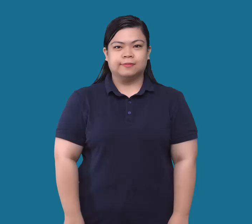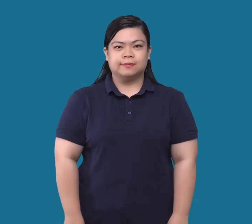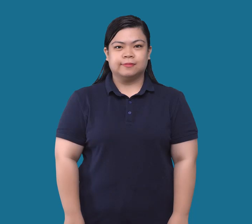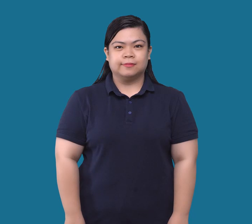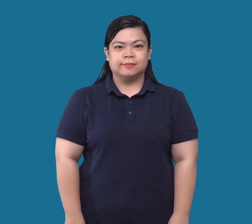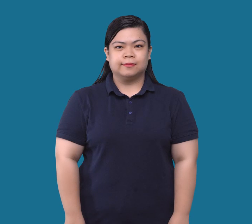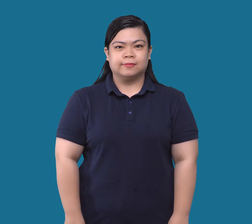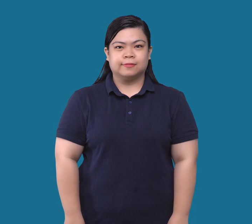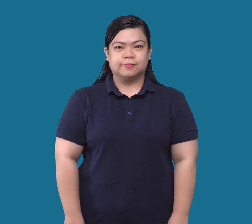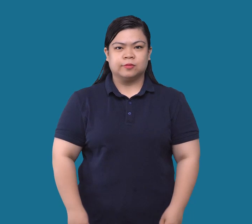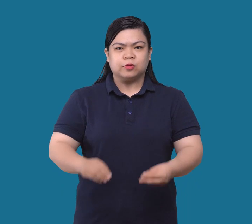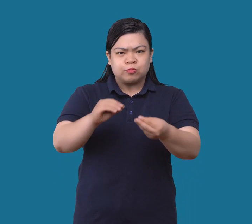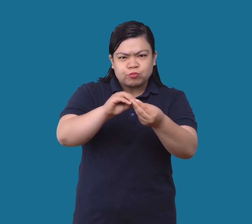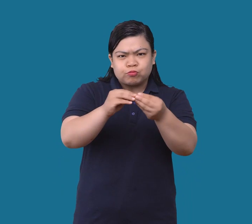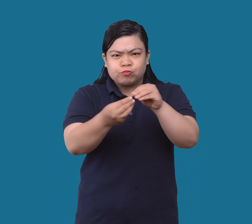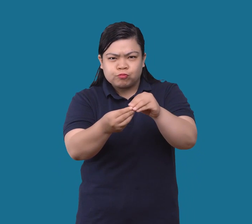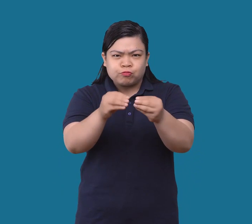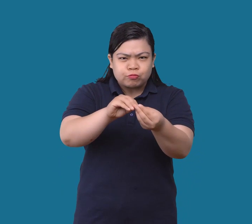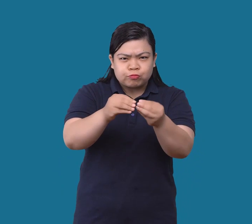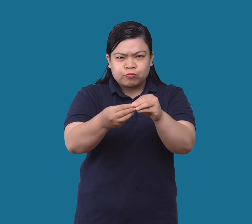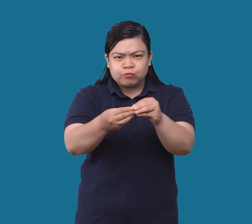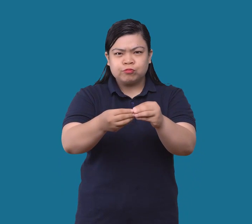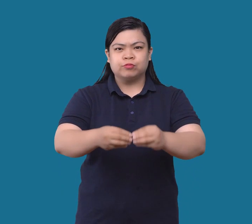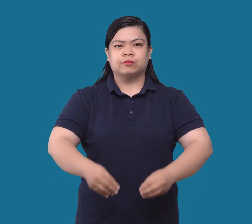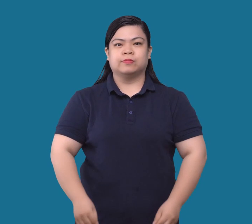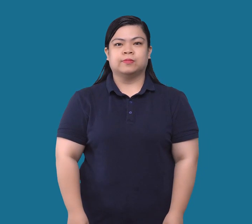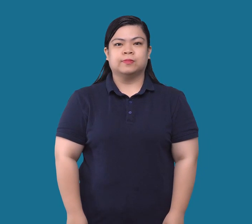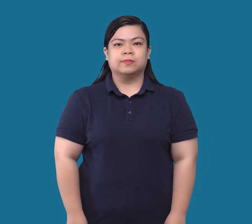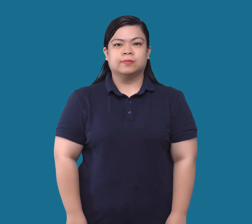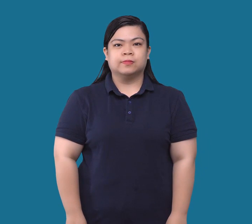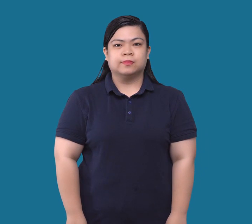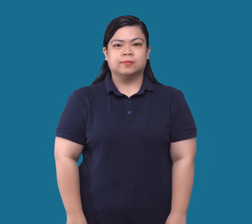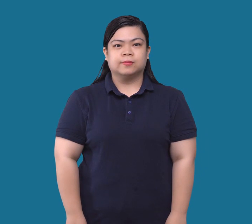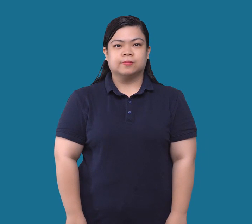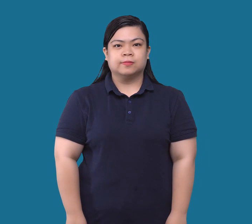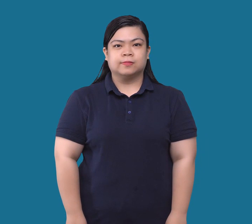thủ công